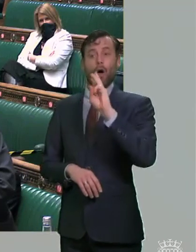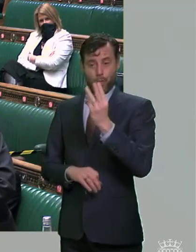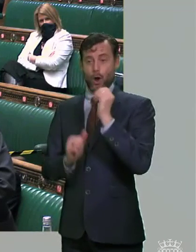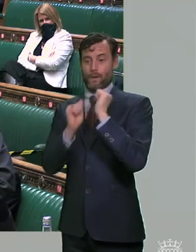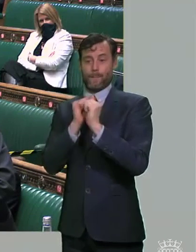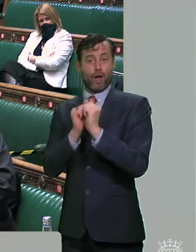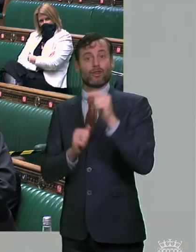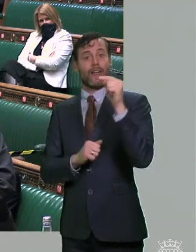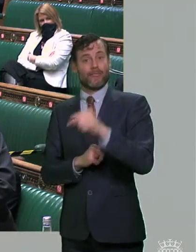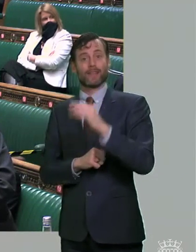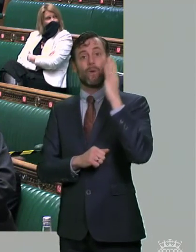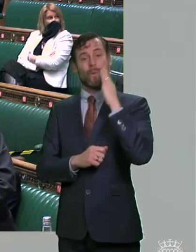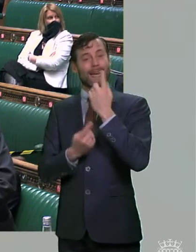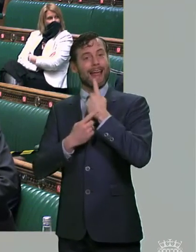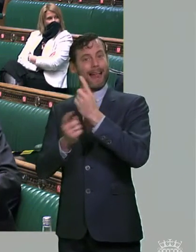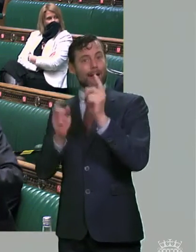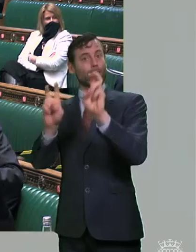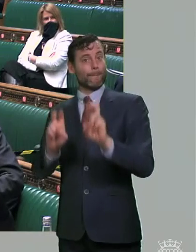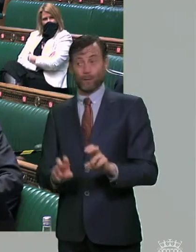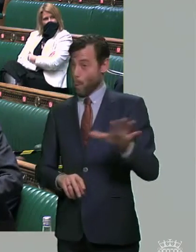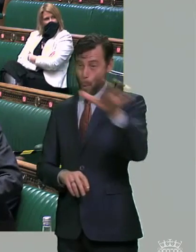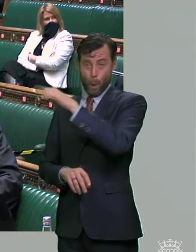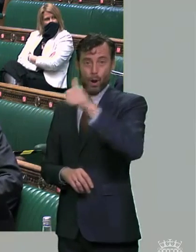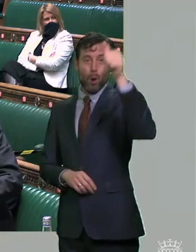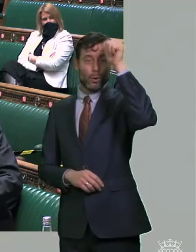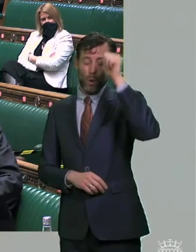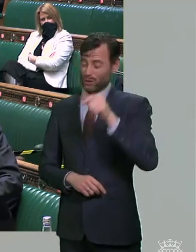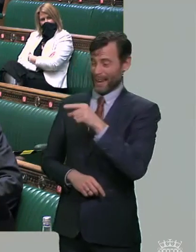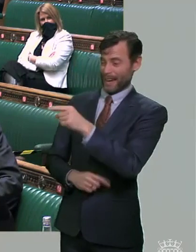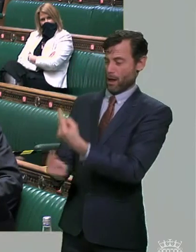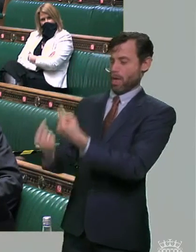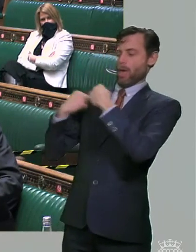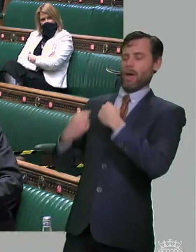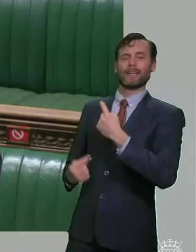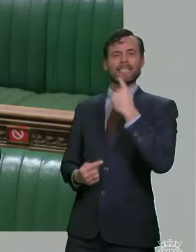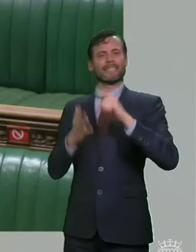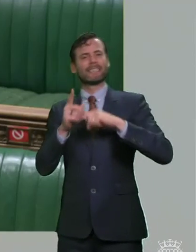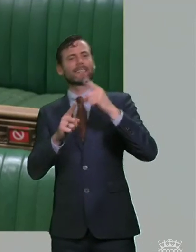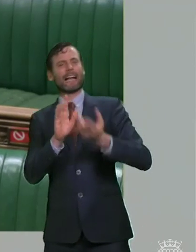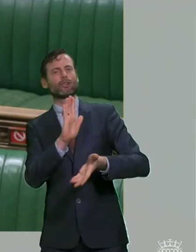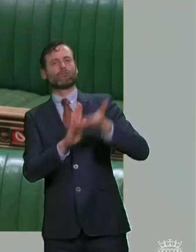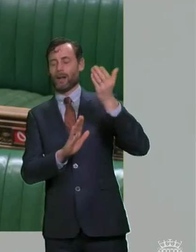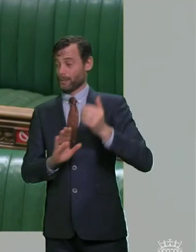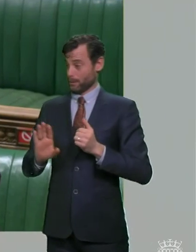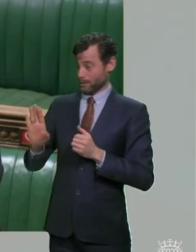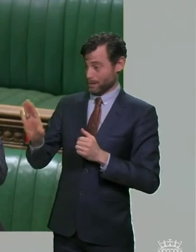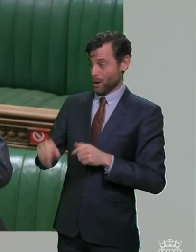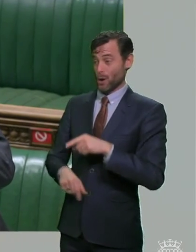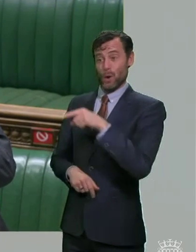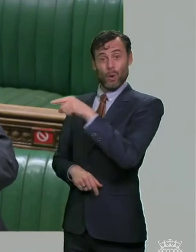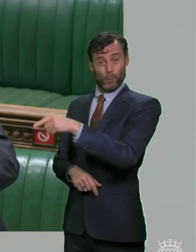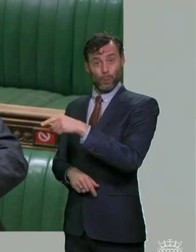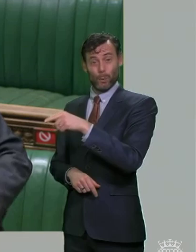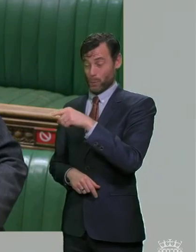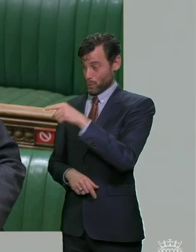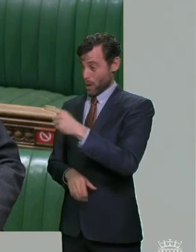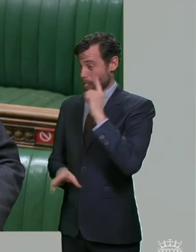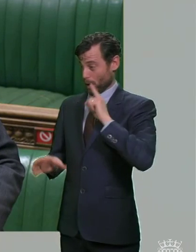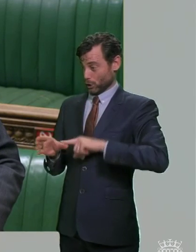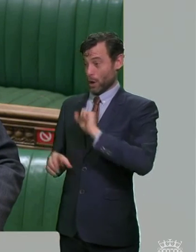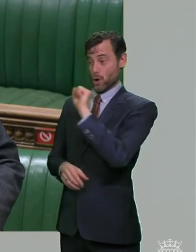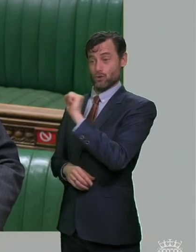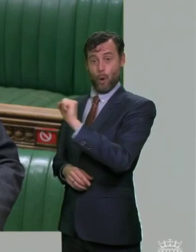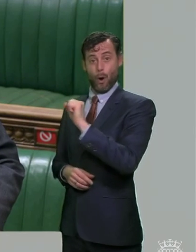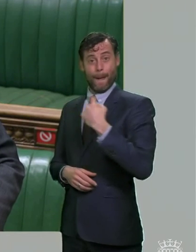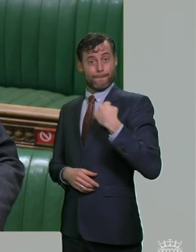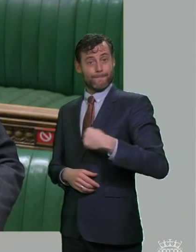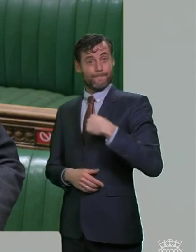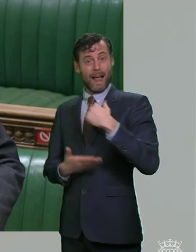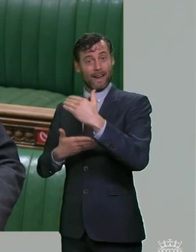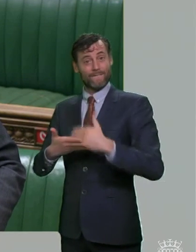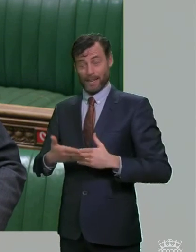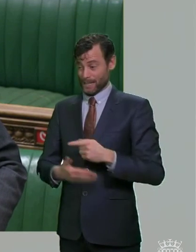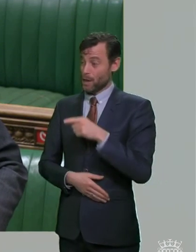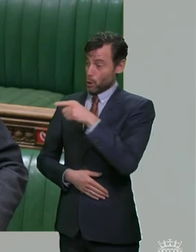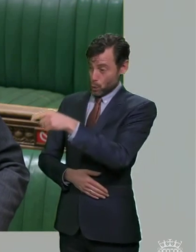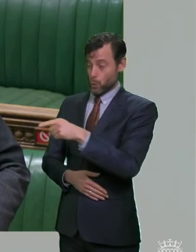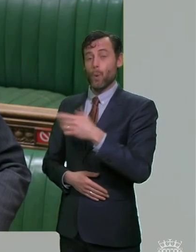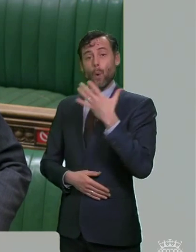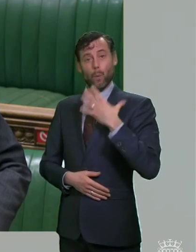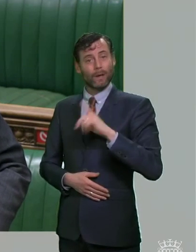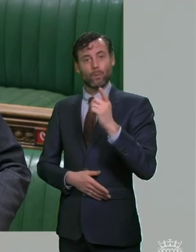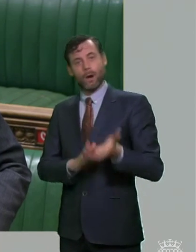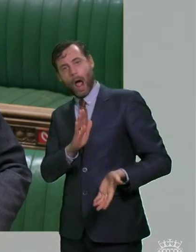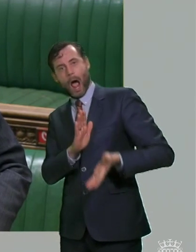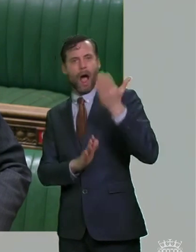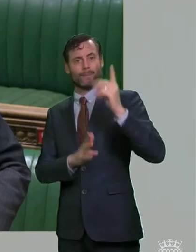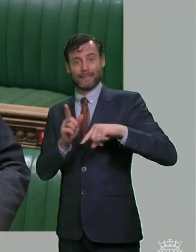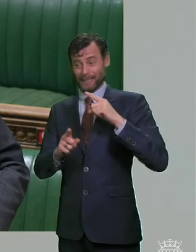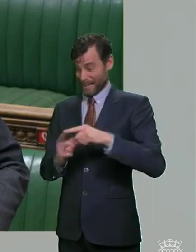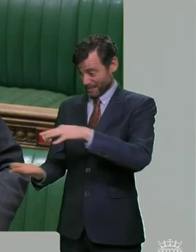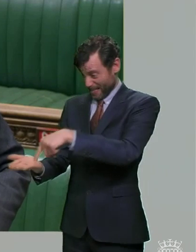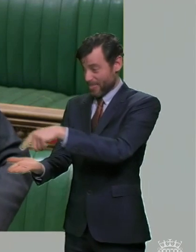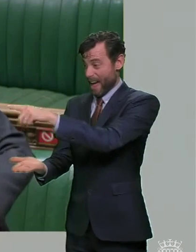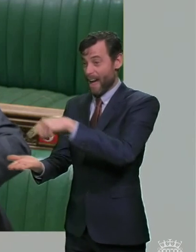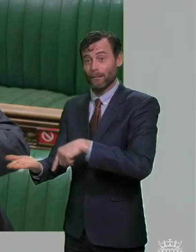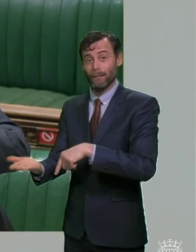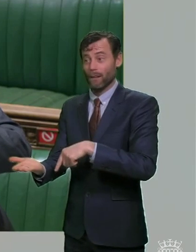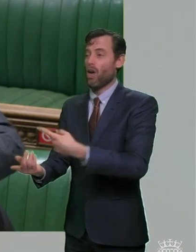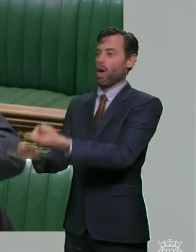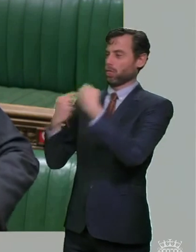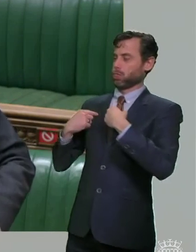He knows when it is happening and he knows what to expect, but it is preposterous for him to talk about tax rises when he stood on a manifesto only a little over a year ago to put up taxes by the biggest amount in the history of this country.